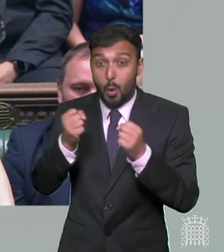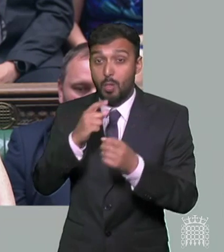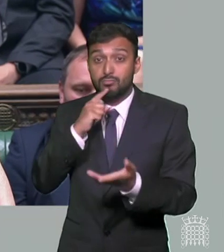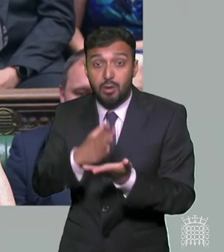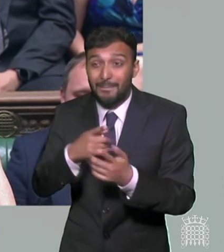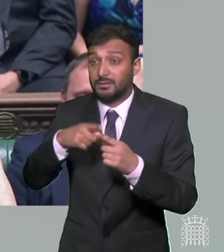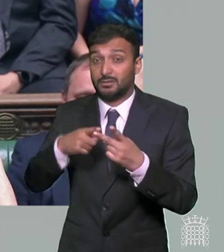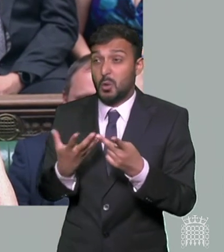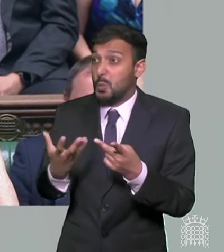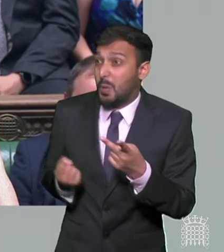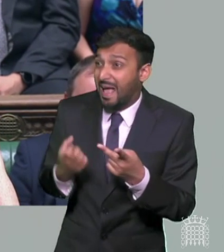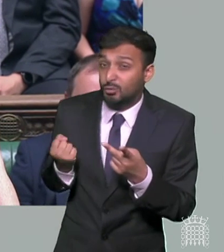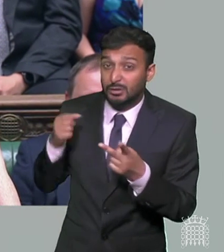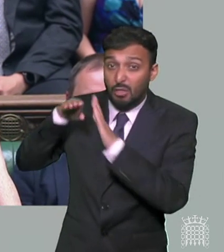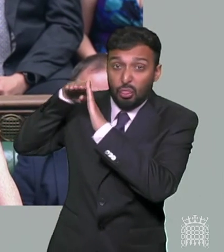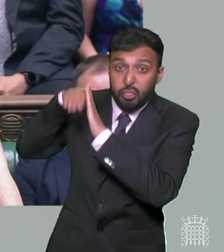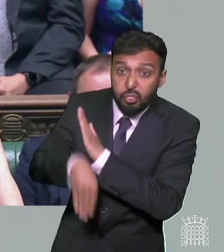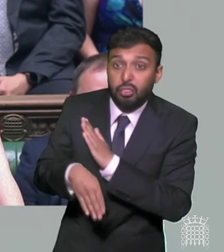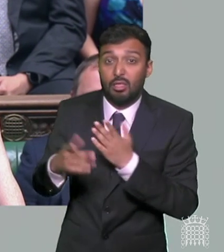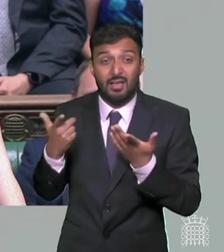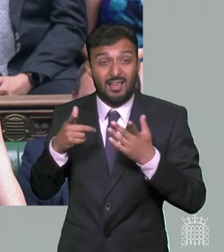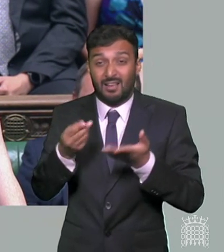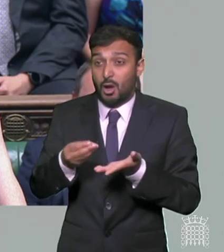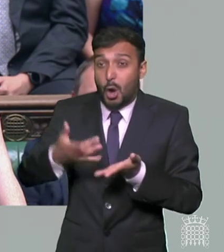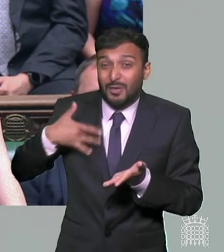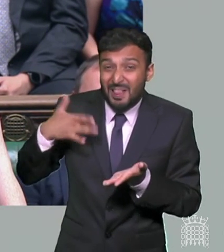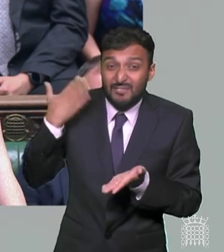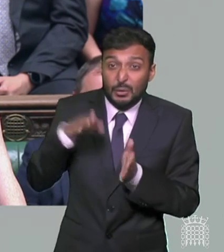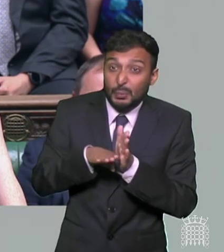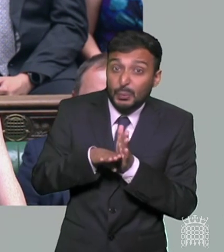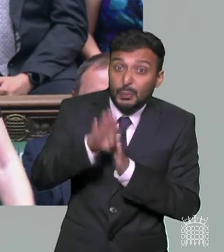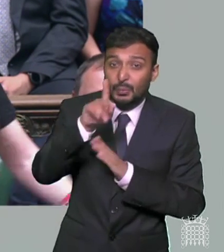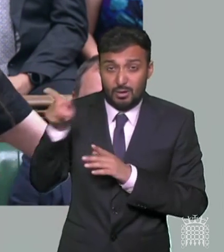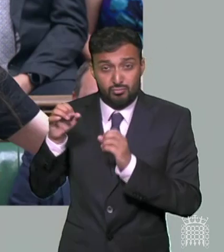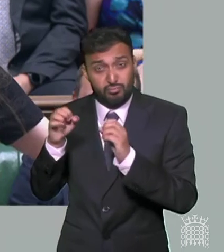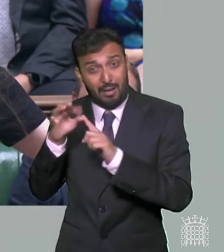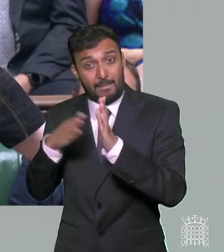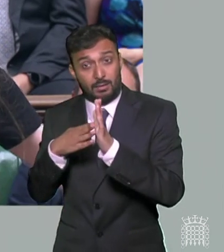The Prime Minister wants to drag this out until the 2030s.